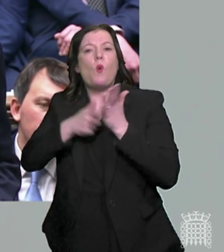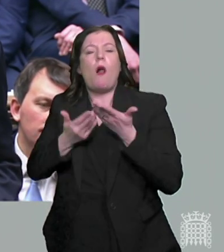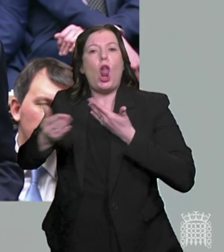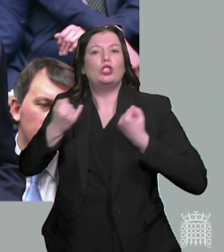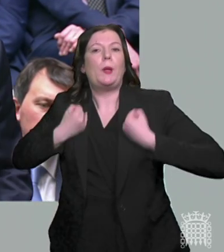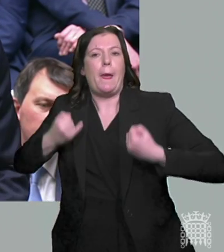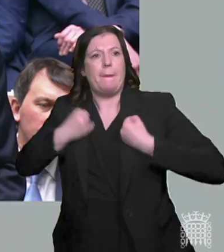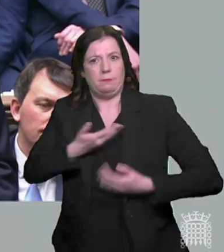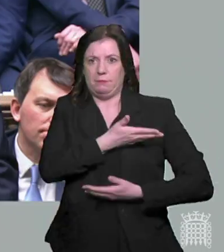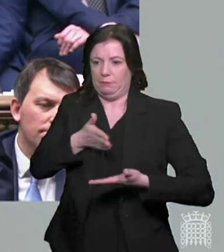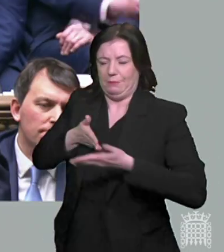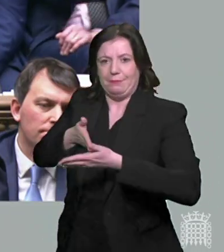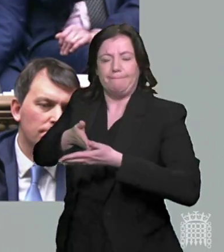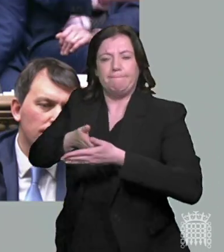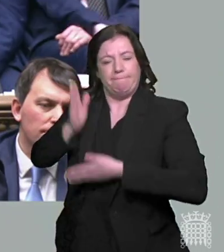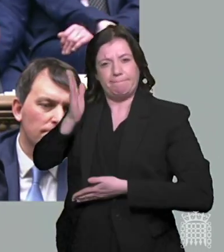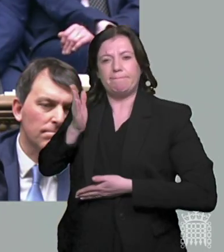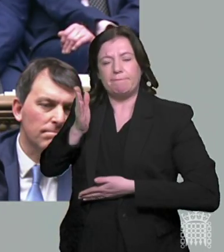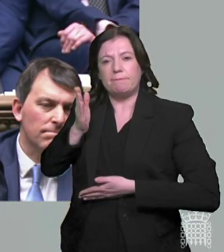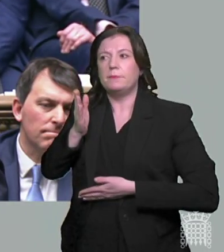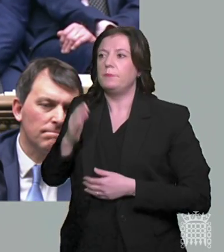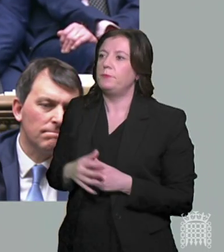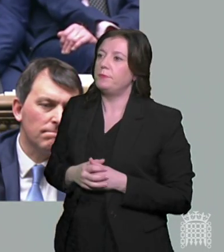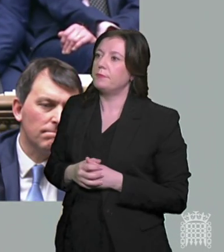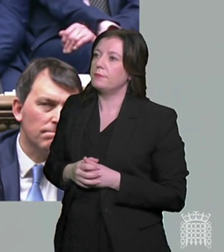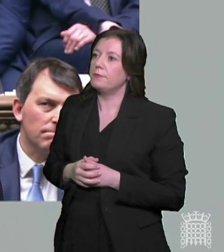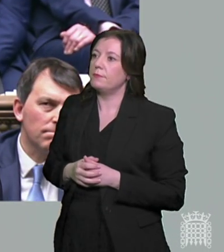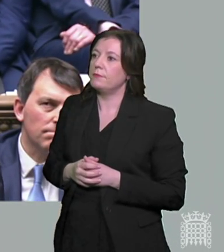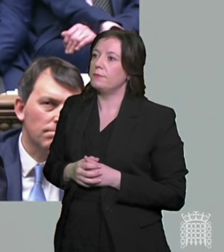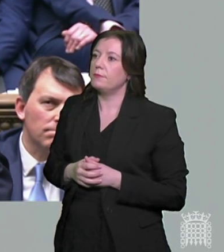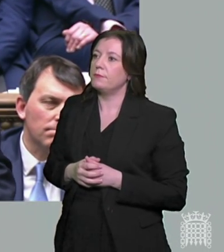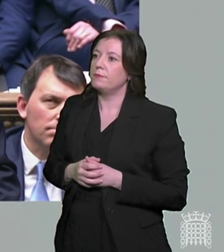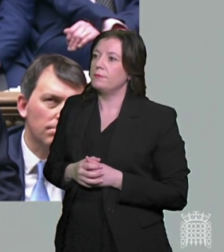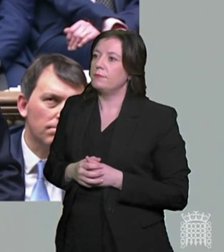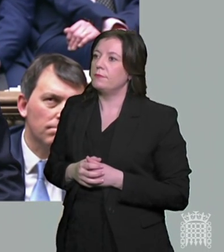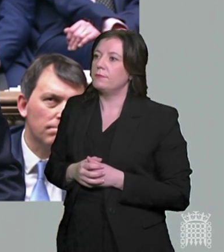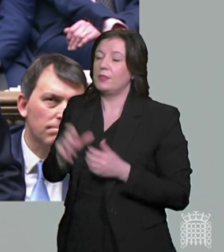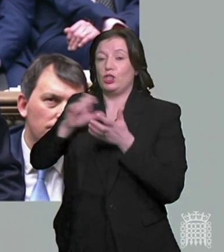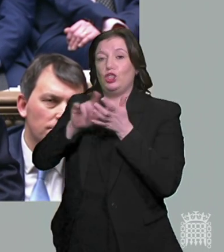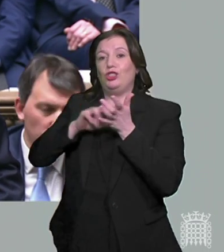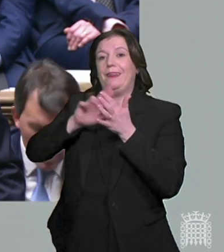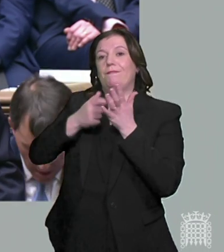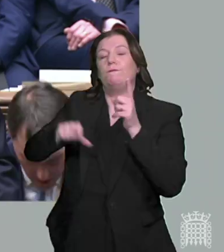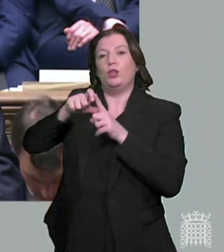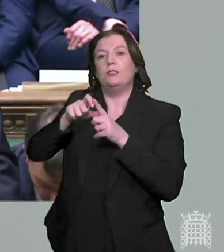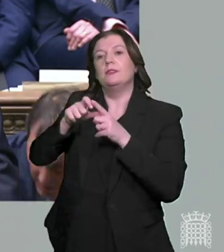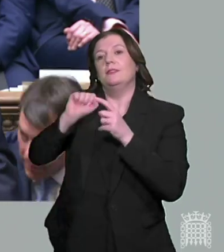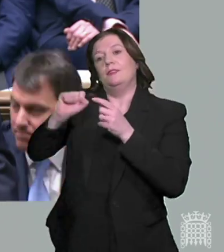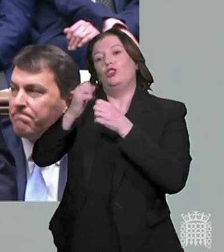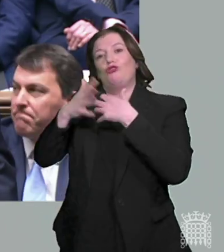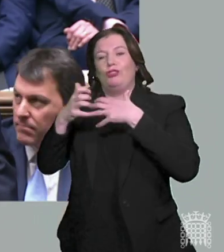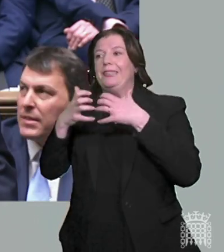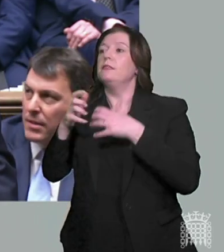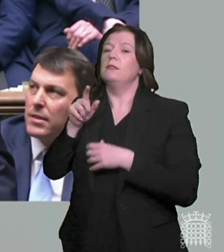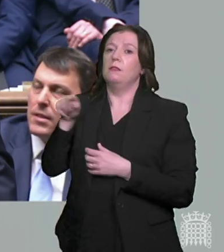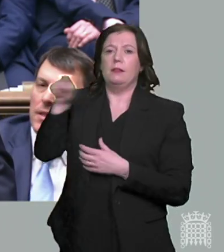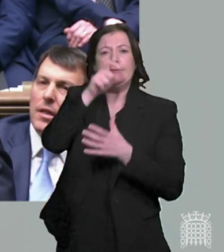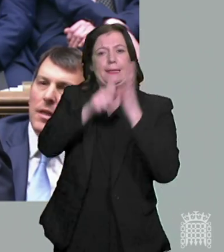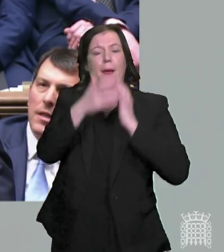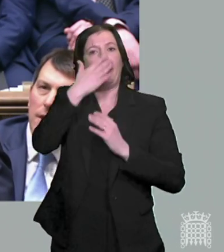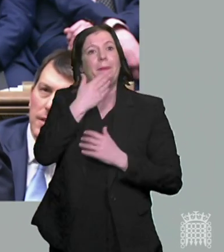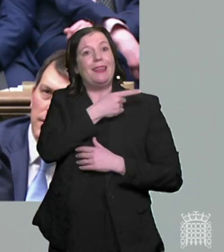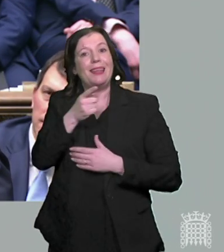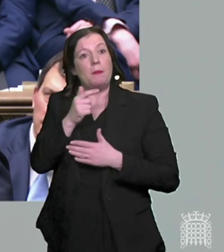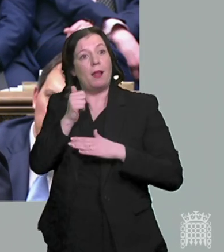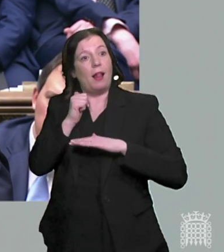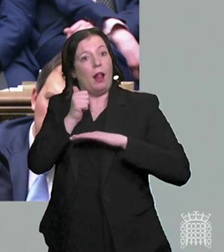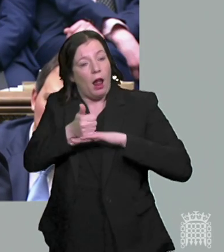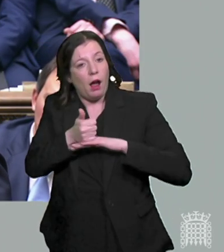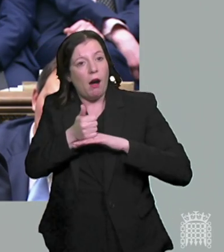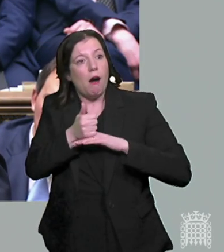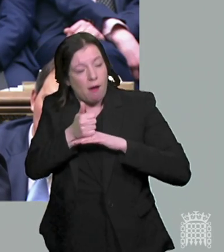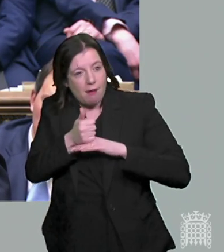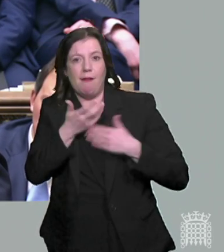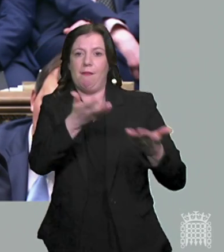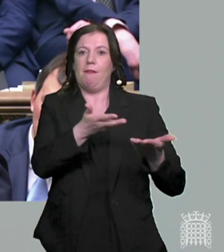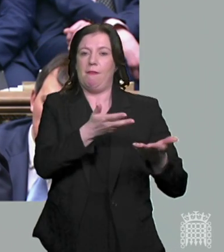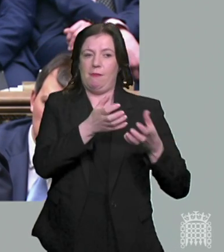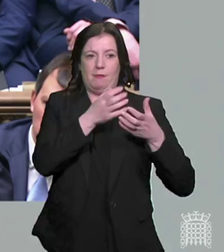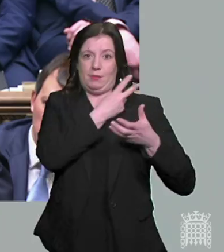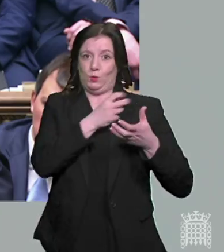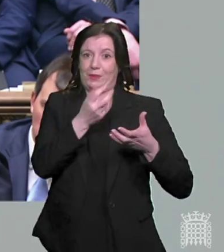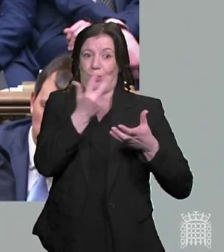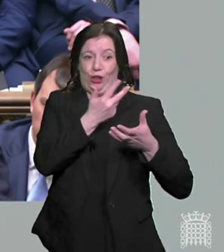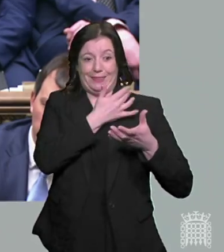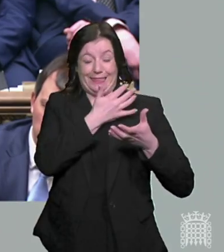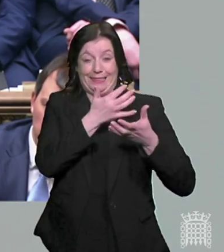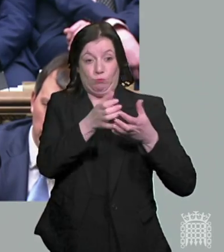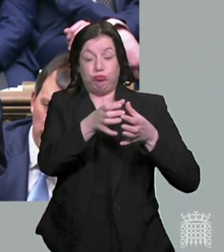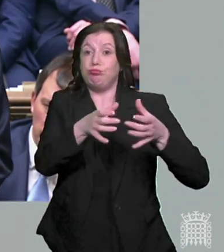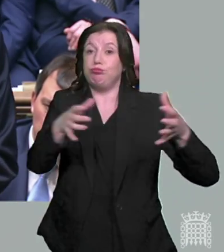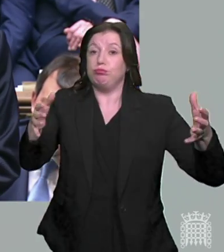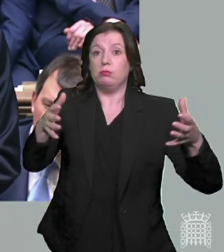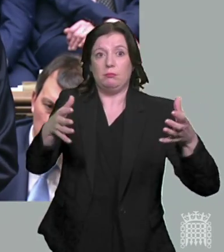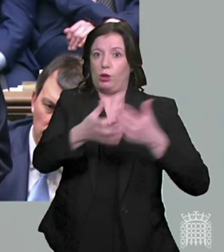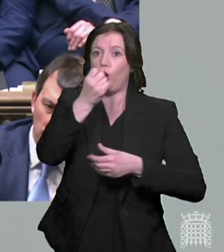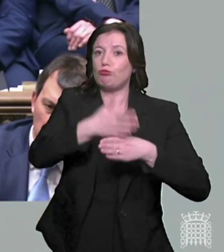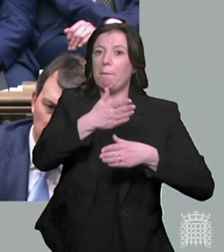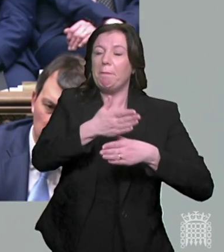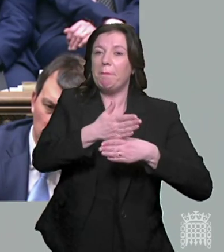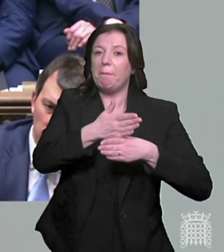Thanks to the reforms courageously introduced by my right honourable Friend the Member for Chingford and Woodford Green , the number of disabled people in work has risen by 2 million since 2013.